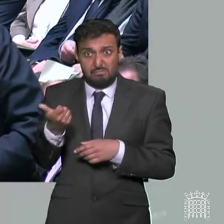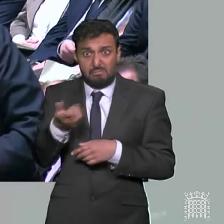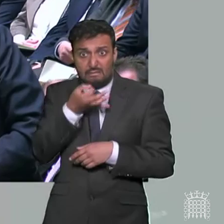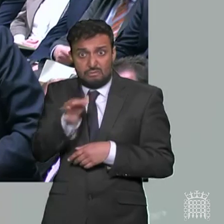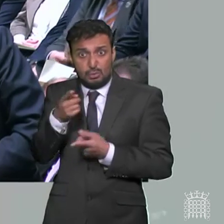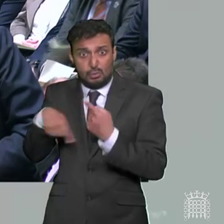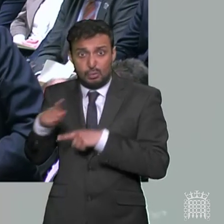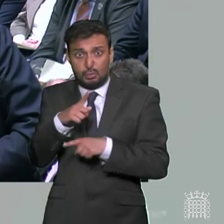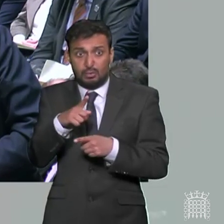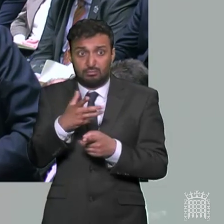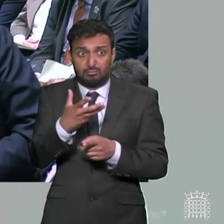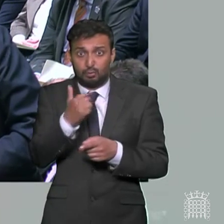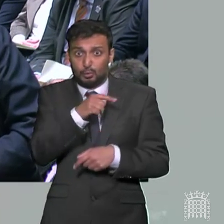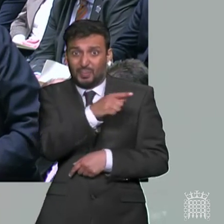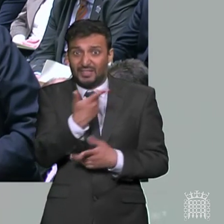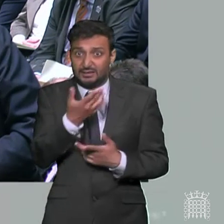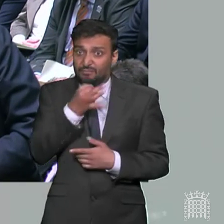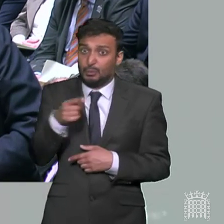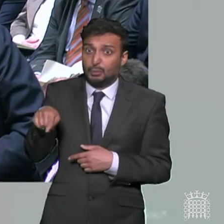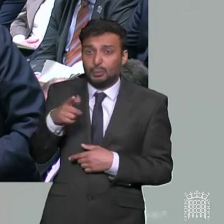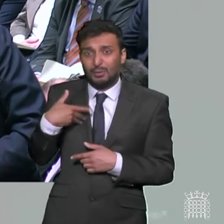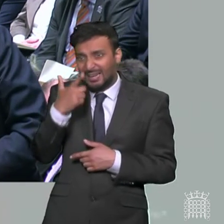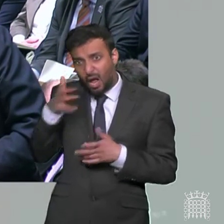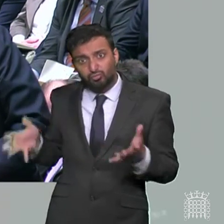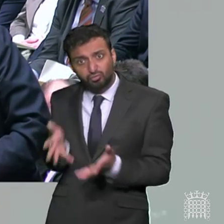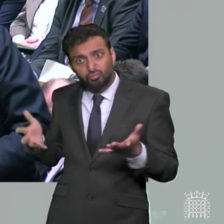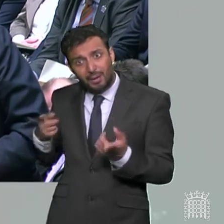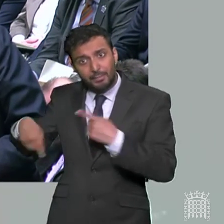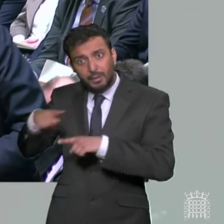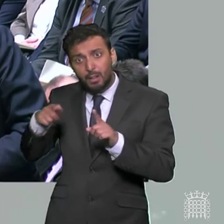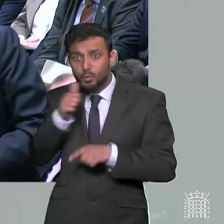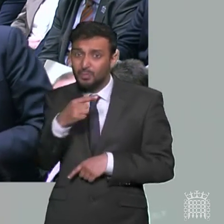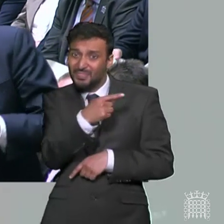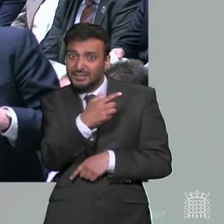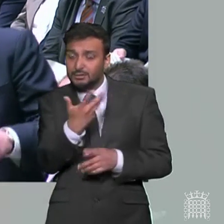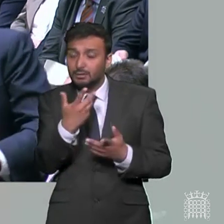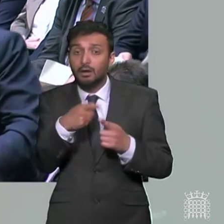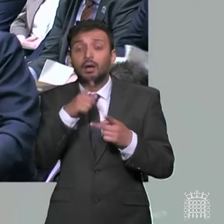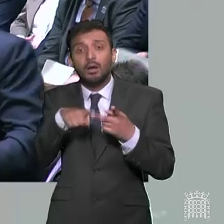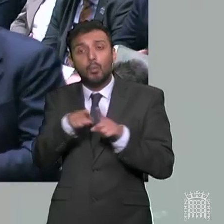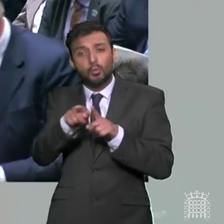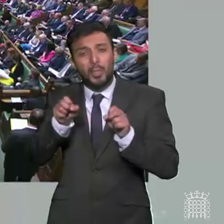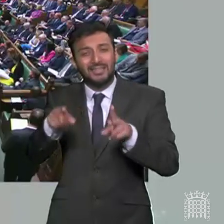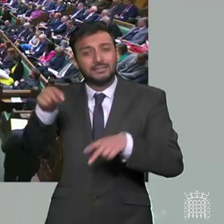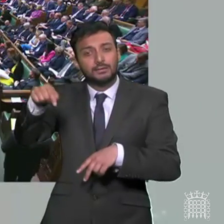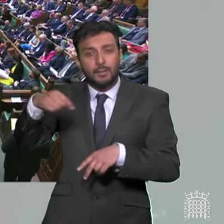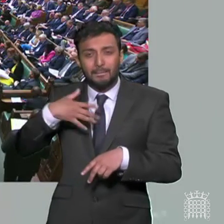We can also look at ways in which we can reform and improve the system.